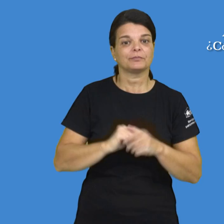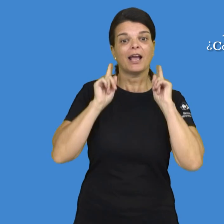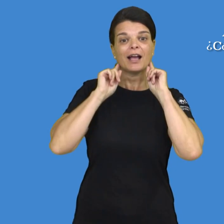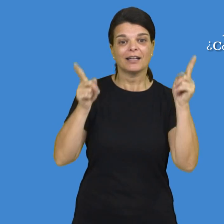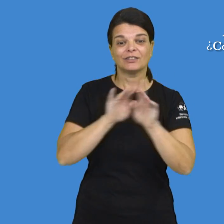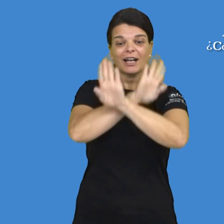caso